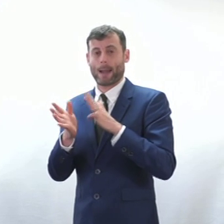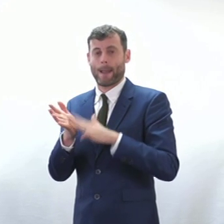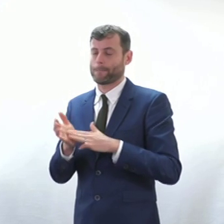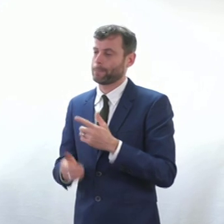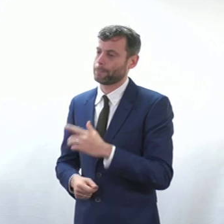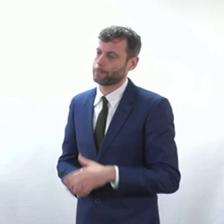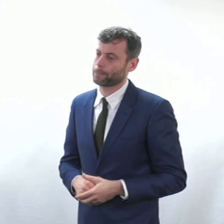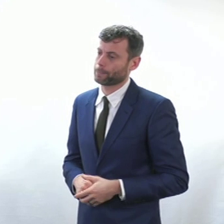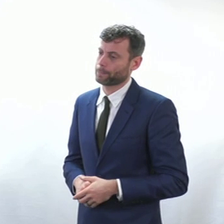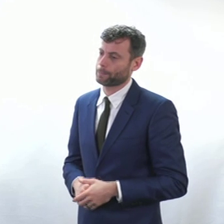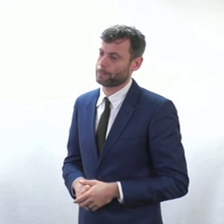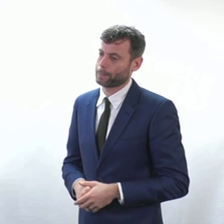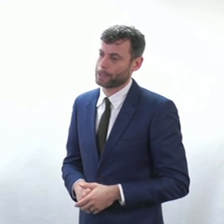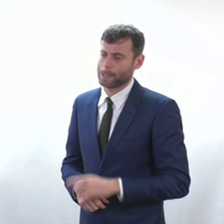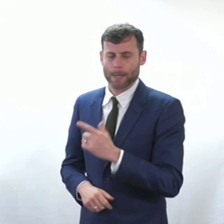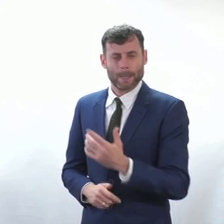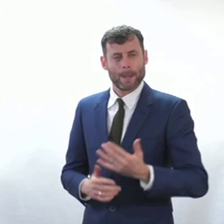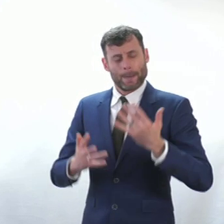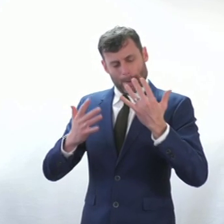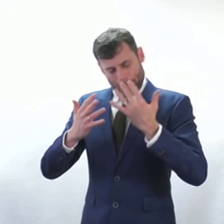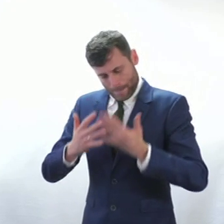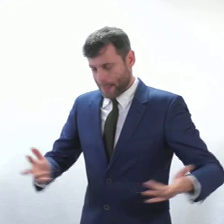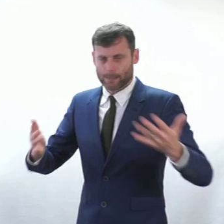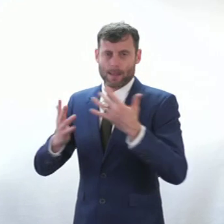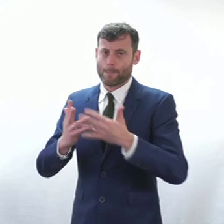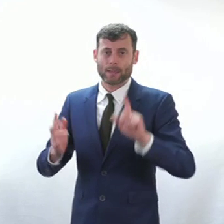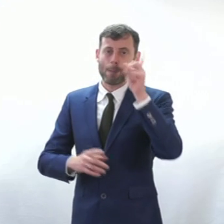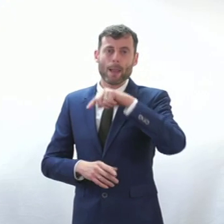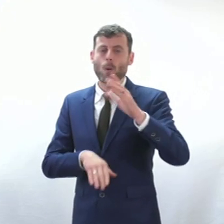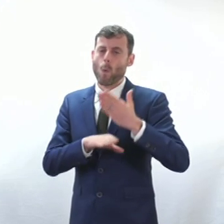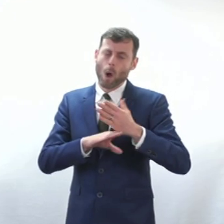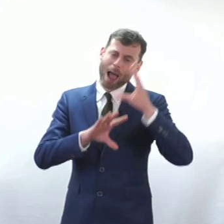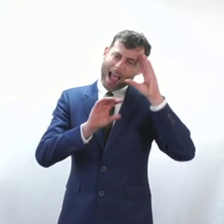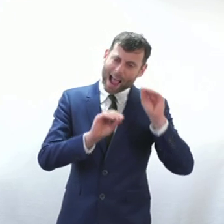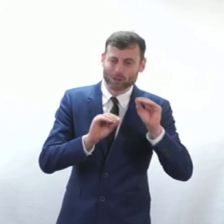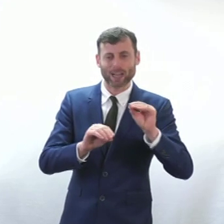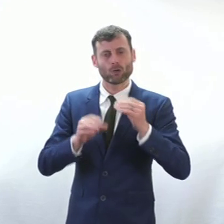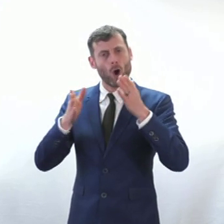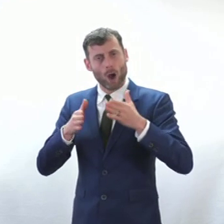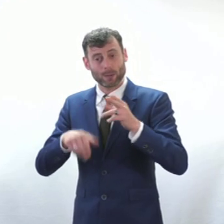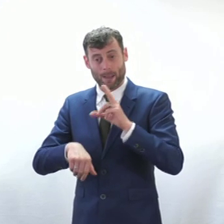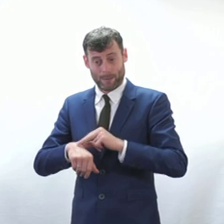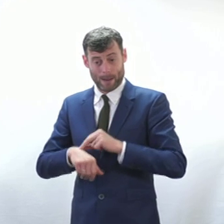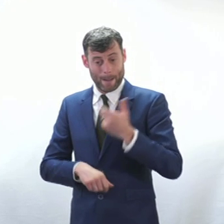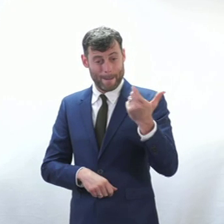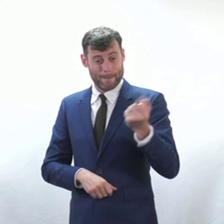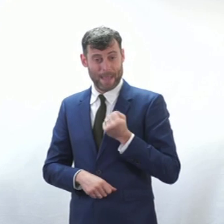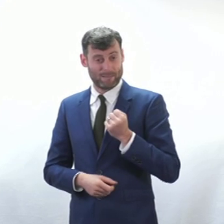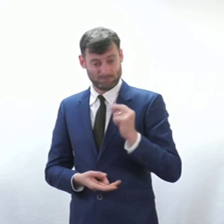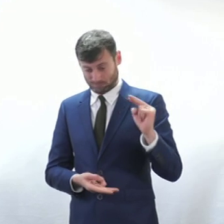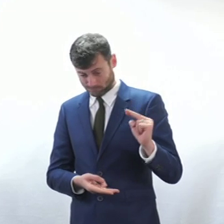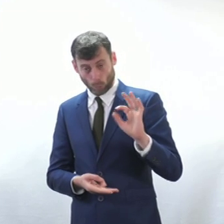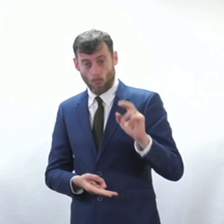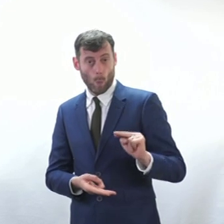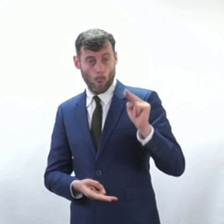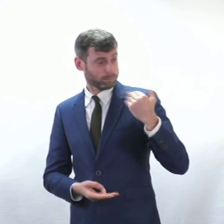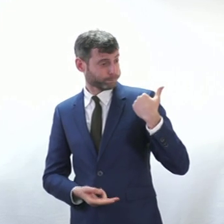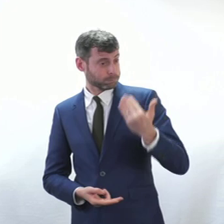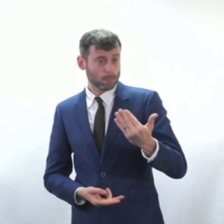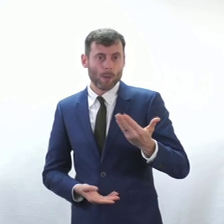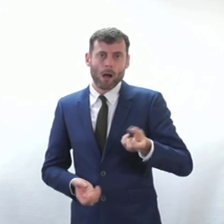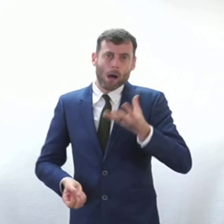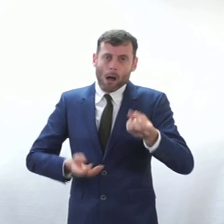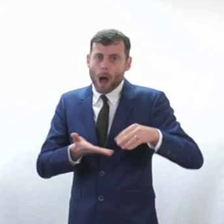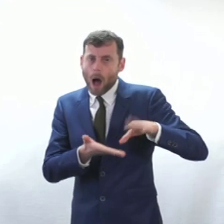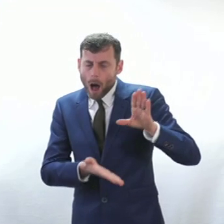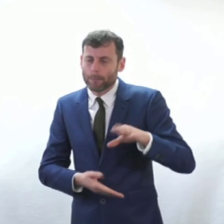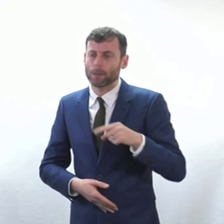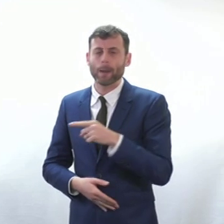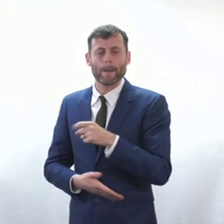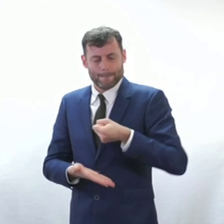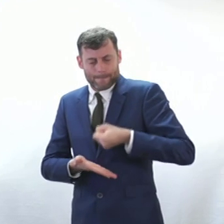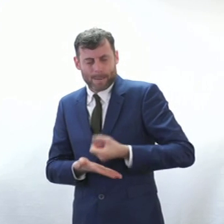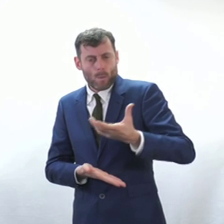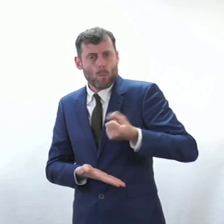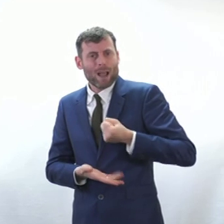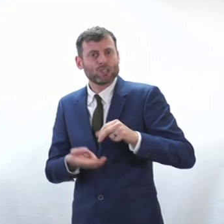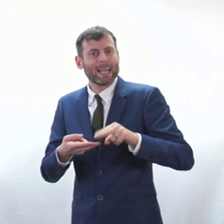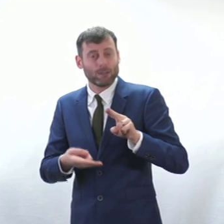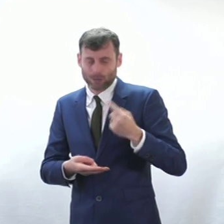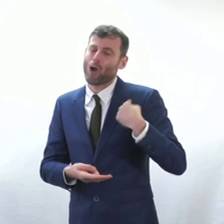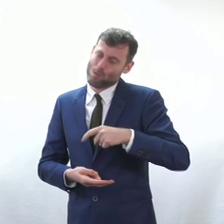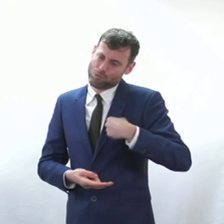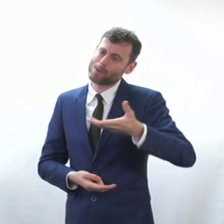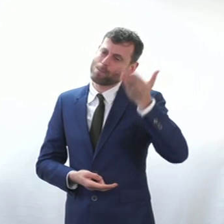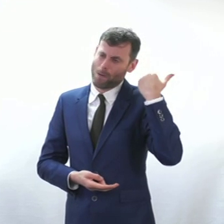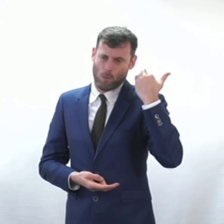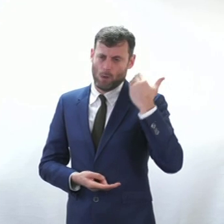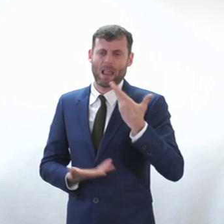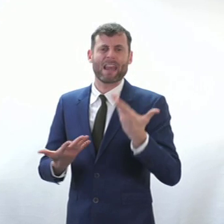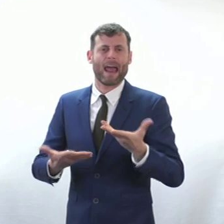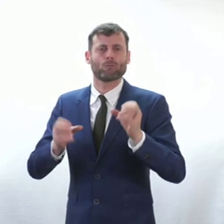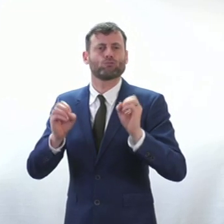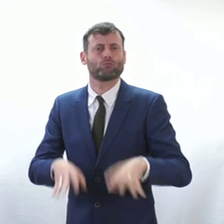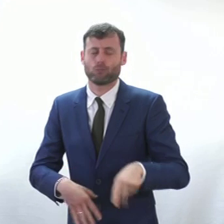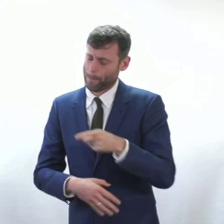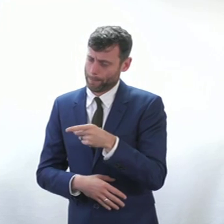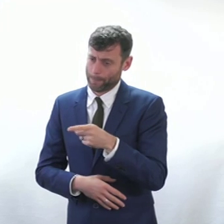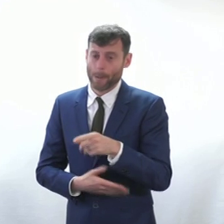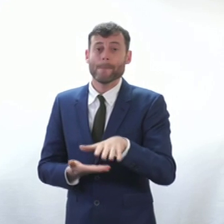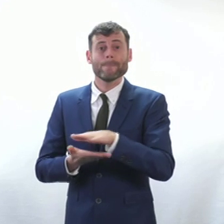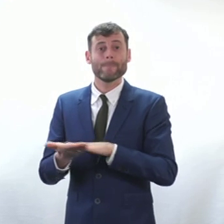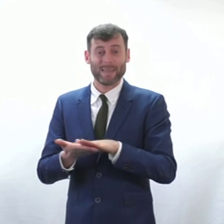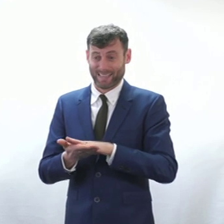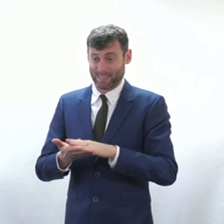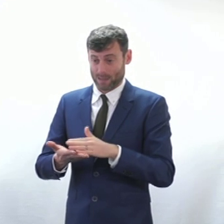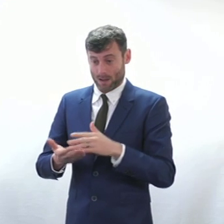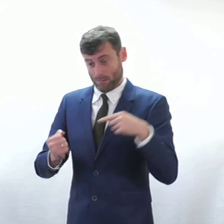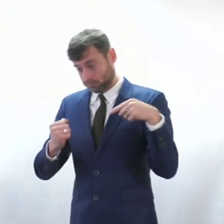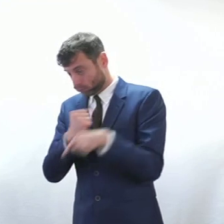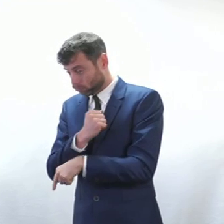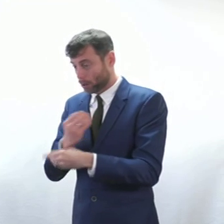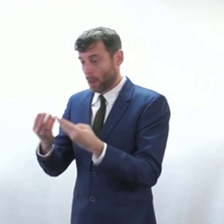Real-terms pay cuts for millions of public sector workers, an insulting 37p increase in benefit levels and broken promises on minimum wage increases show that the Prime Minister wants to pay for this crisis on the backs of the working class.